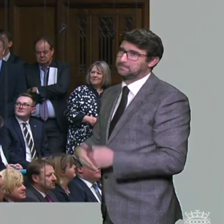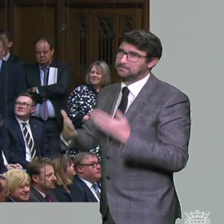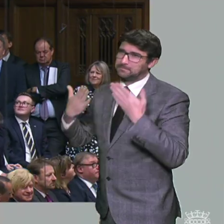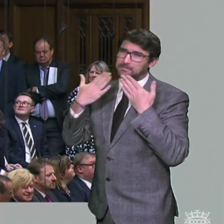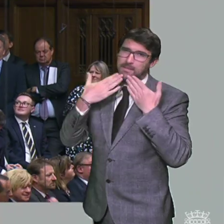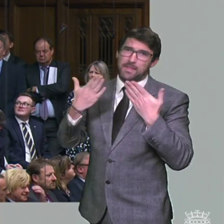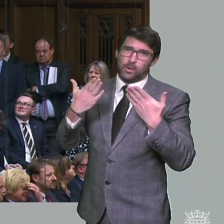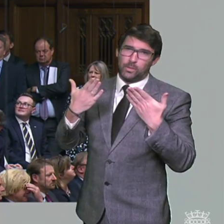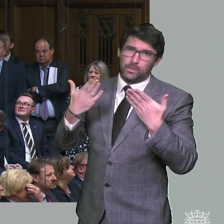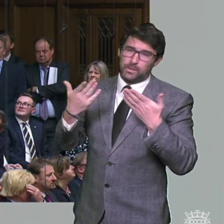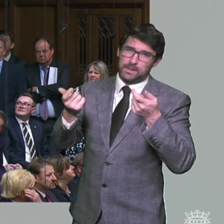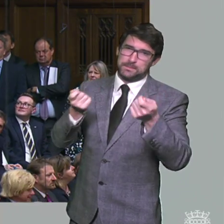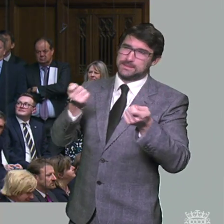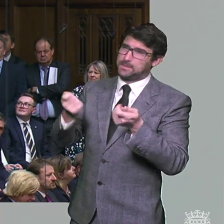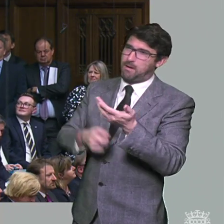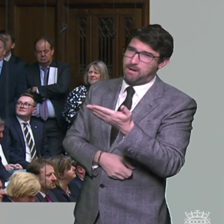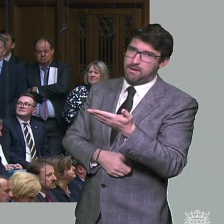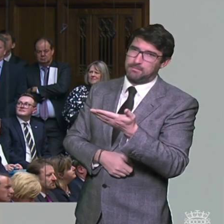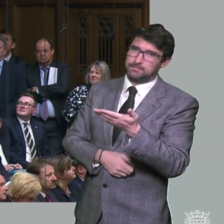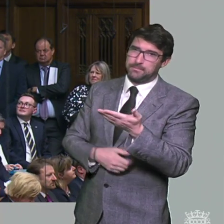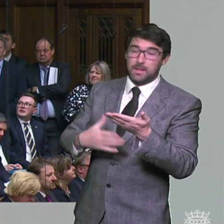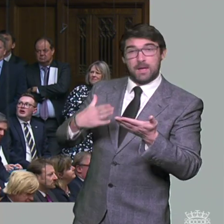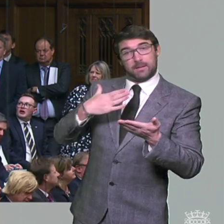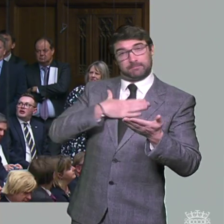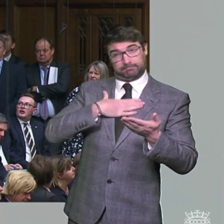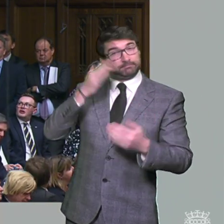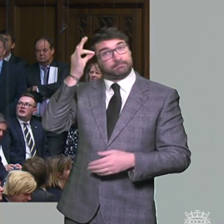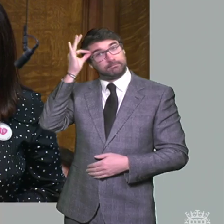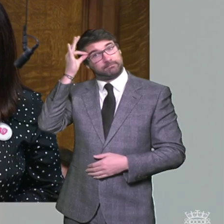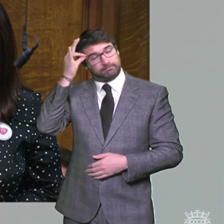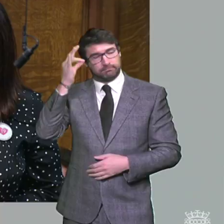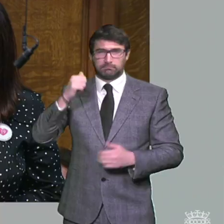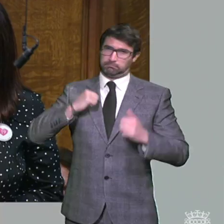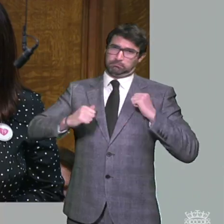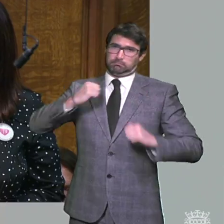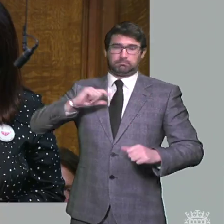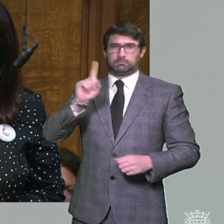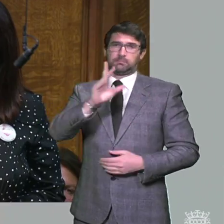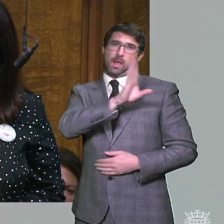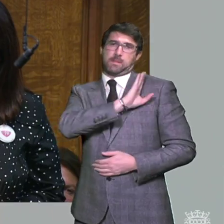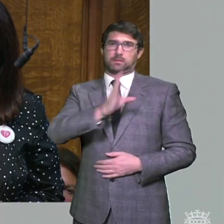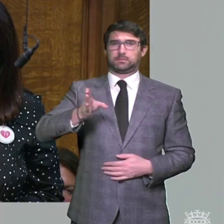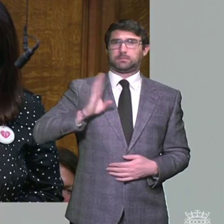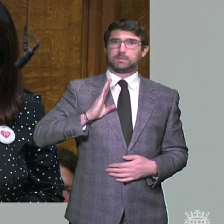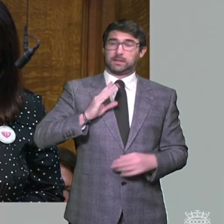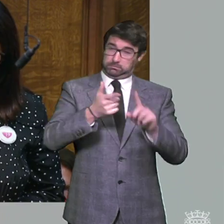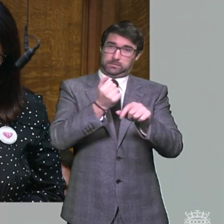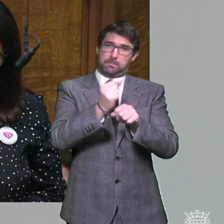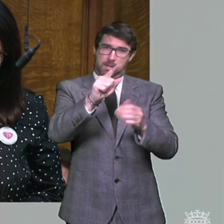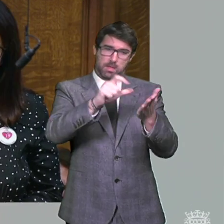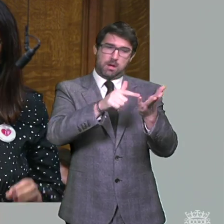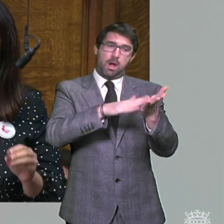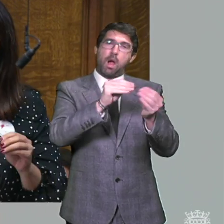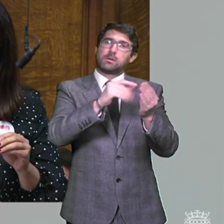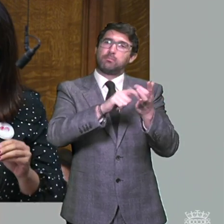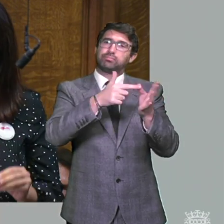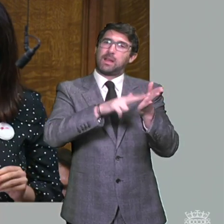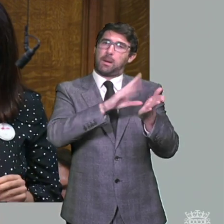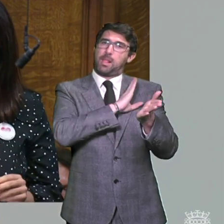Brecon and Radnorshire has a proud military footprint, not least the Cambrian Patrol exercise, which I visited last week.